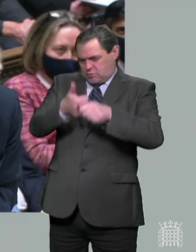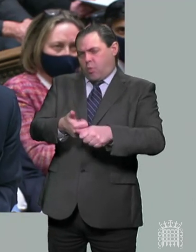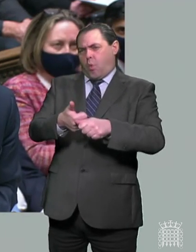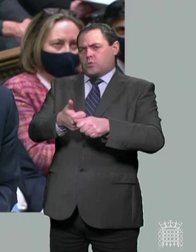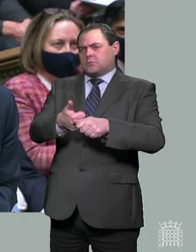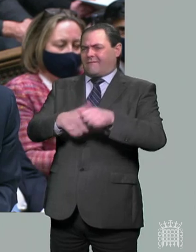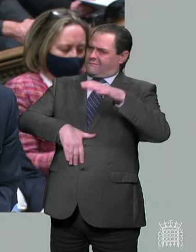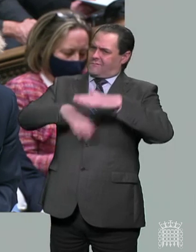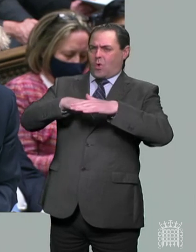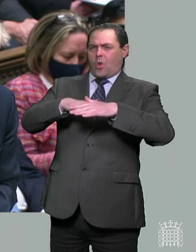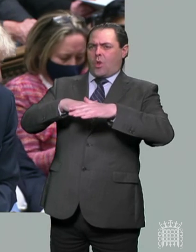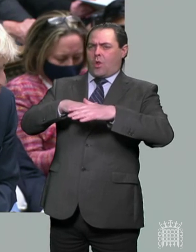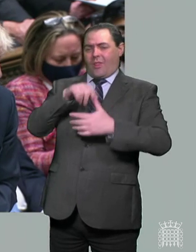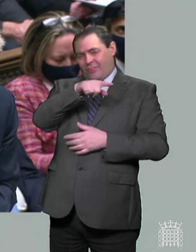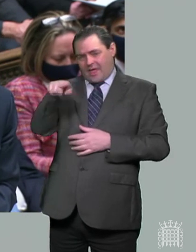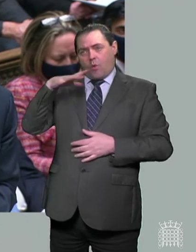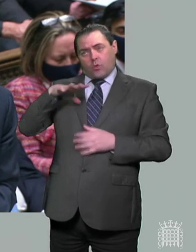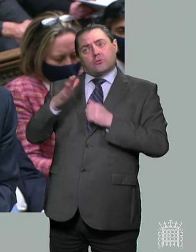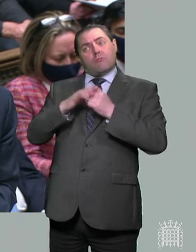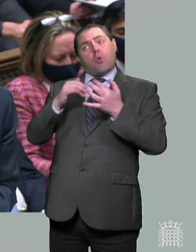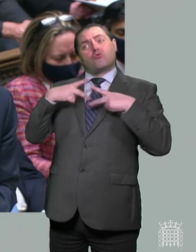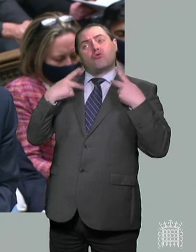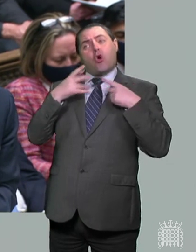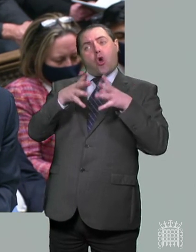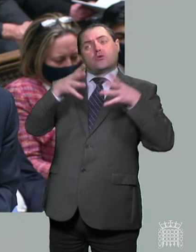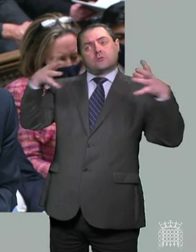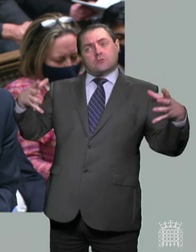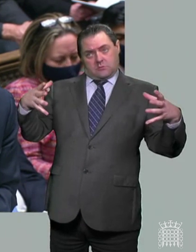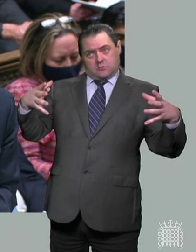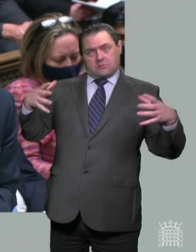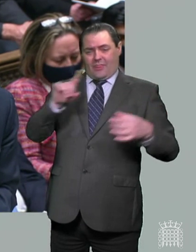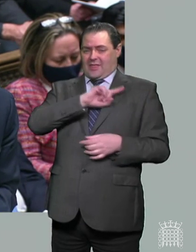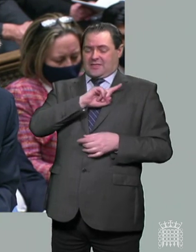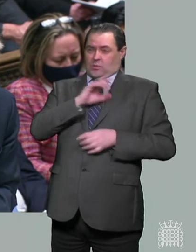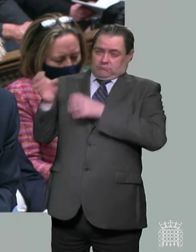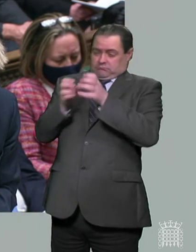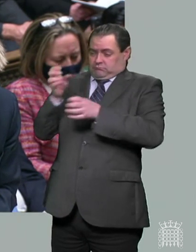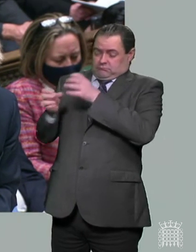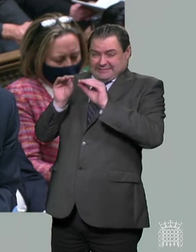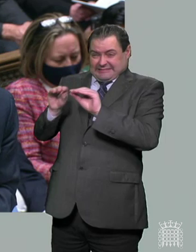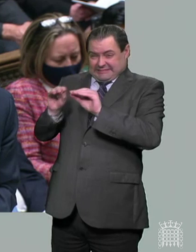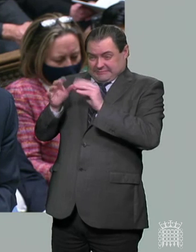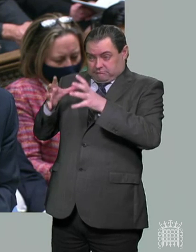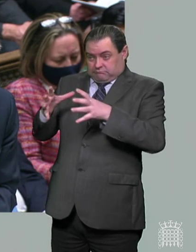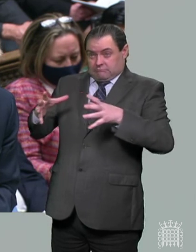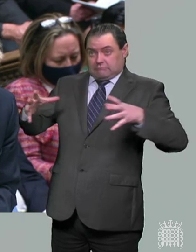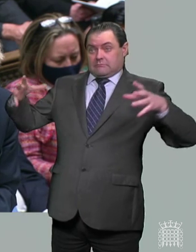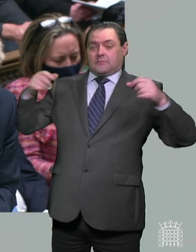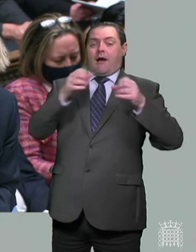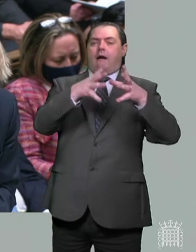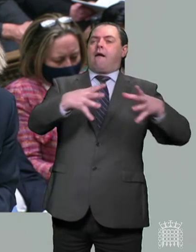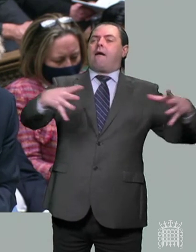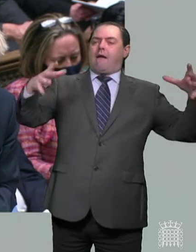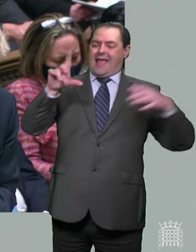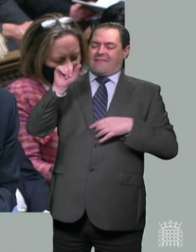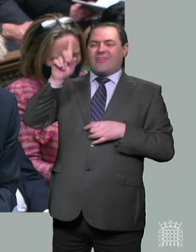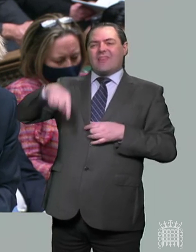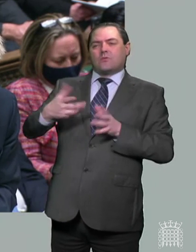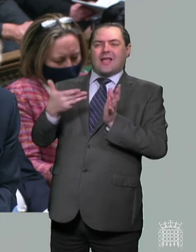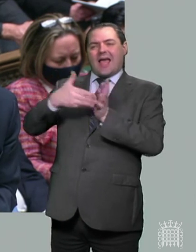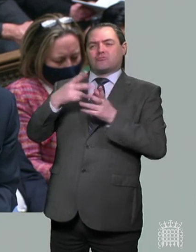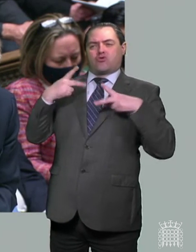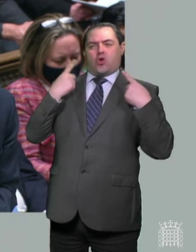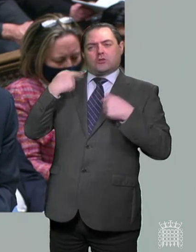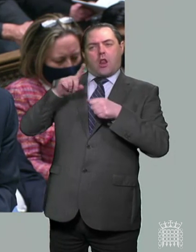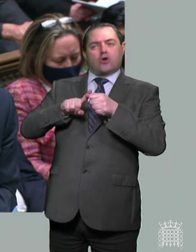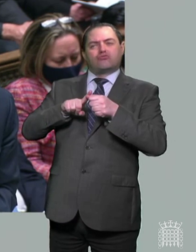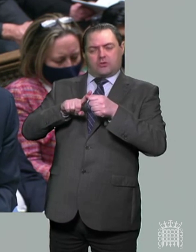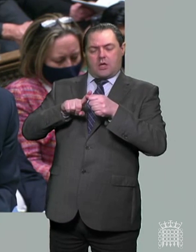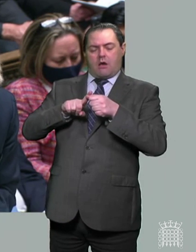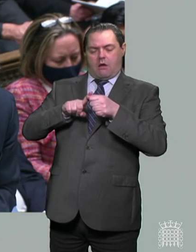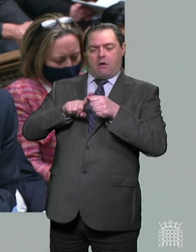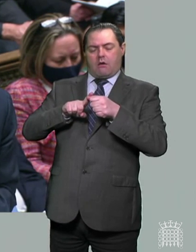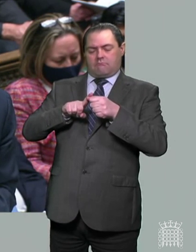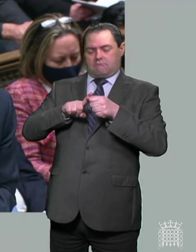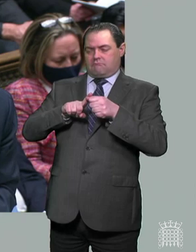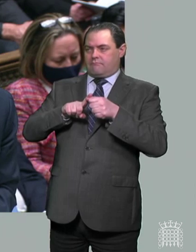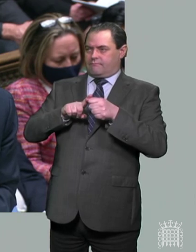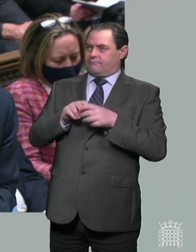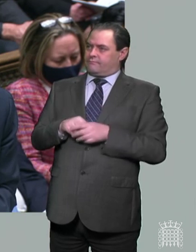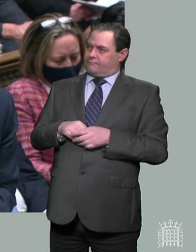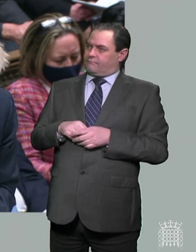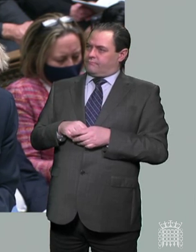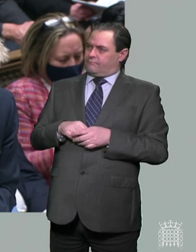What they want is more nurses, which is why record numbers are in training and why we had 11,000 more in the NHS this year than there were last year.